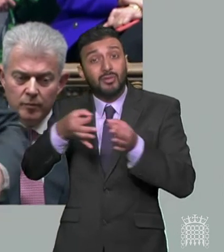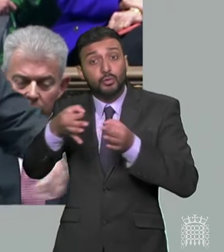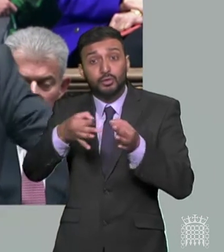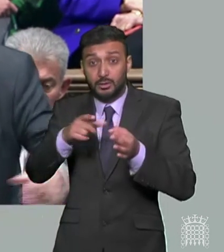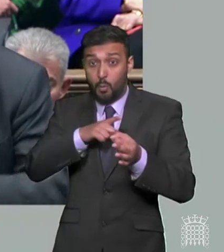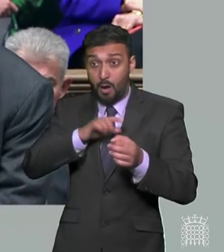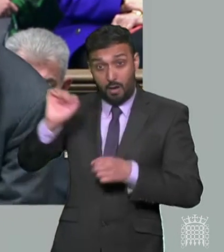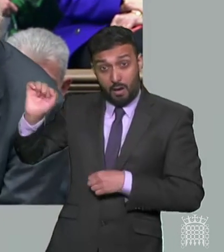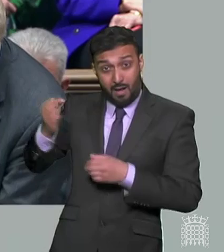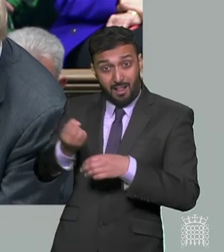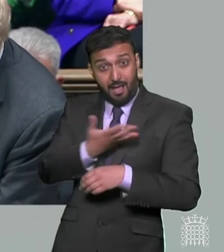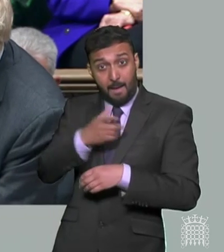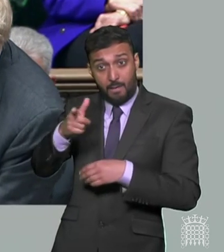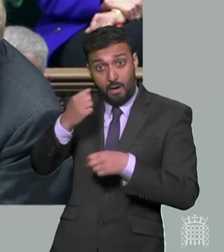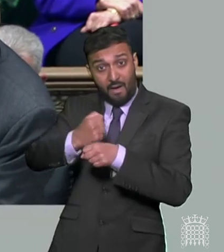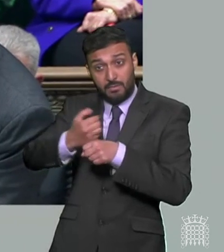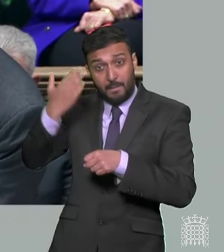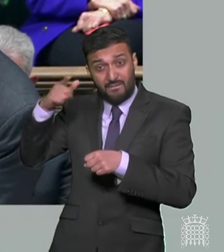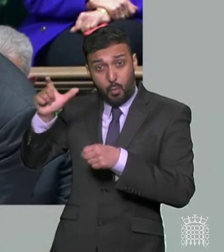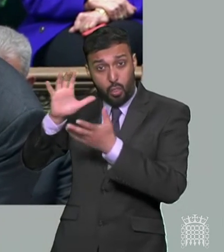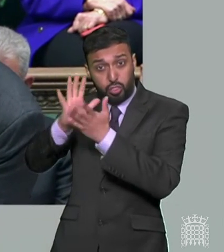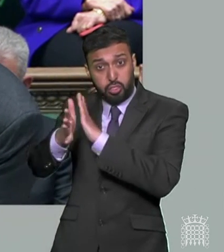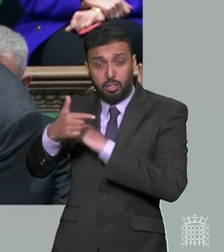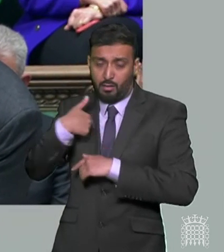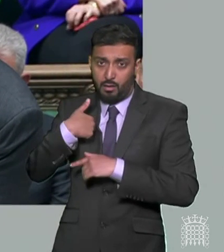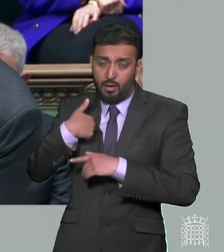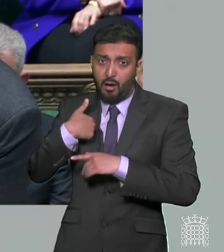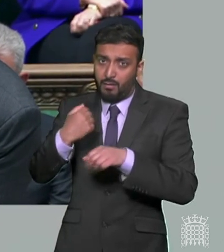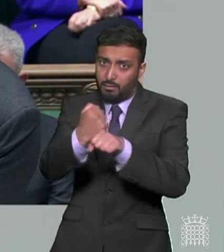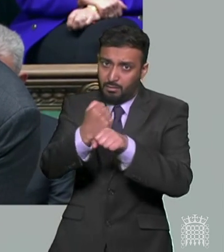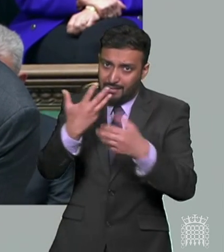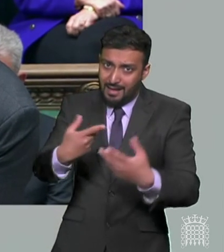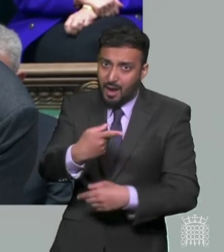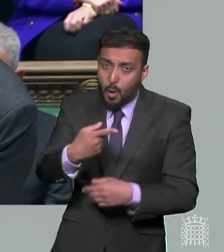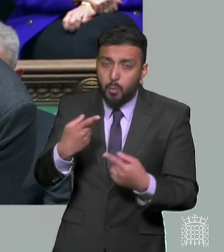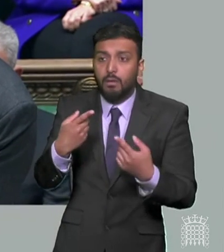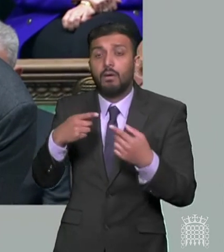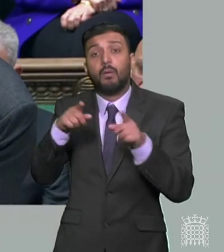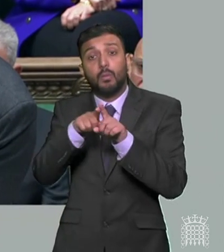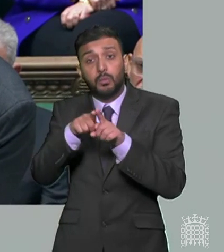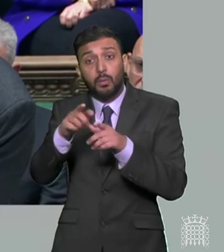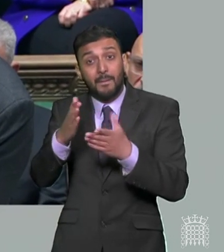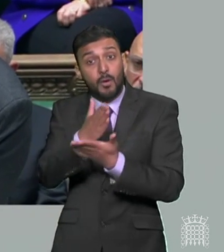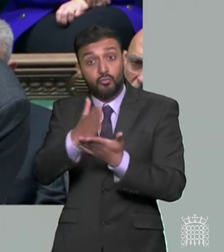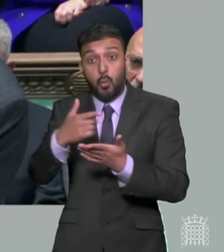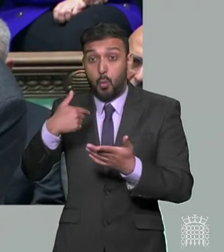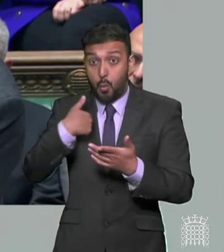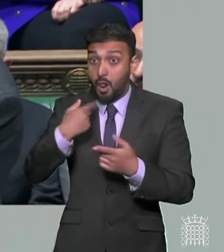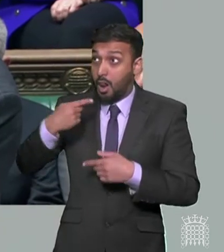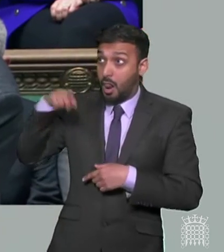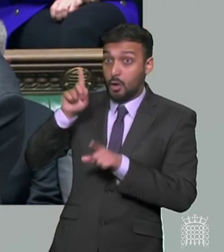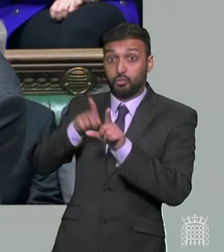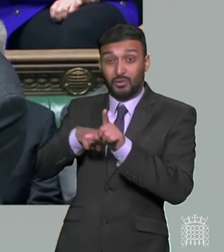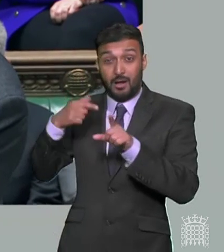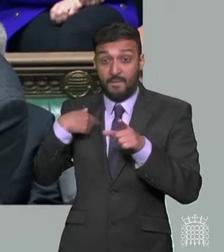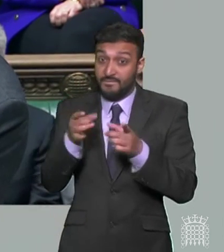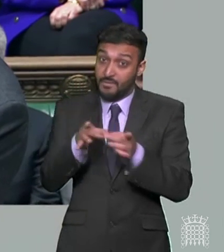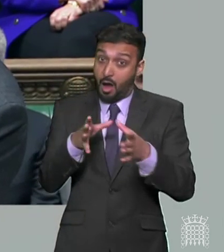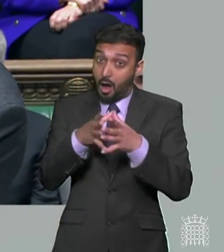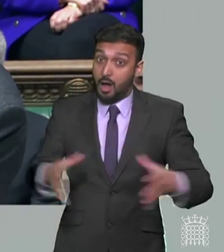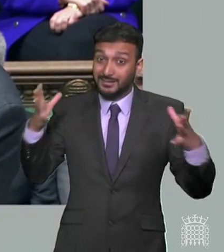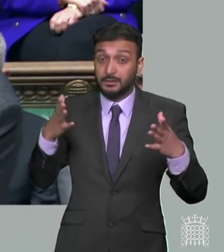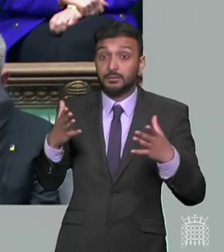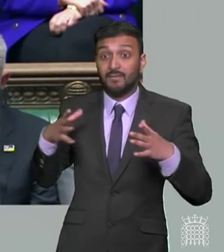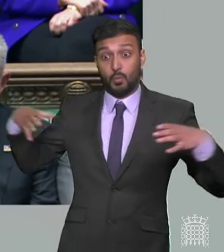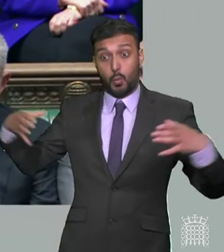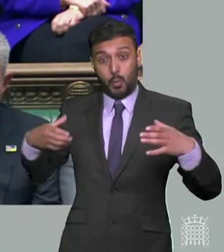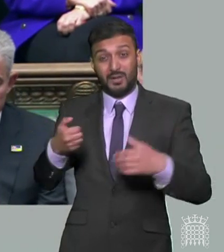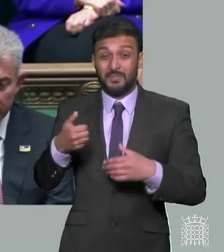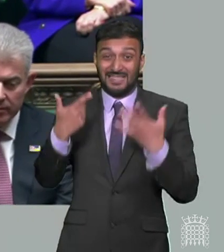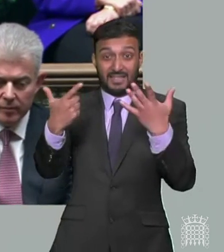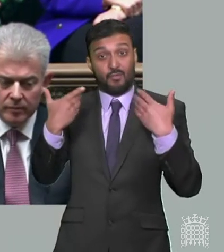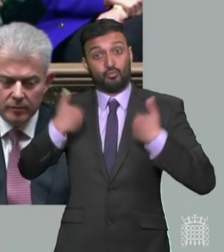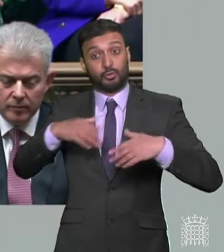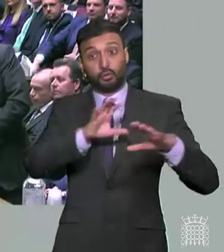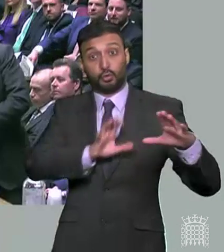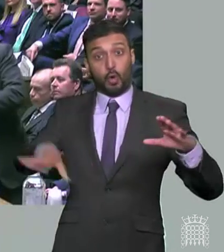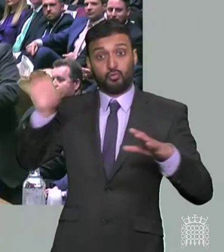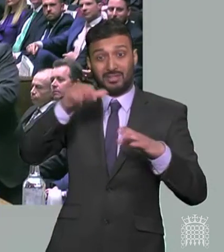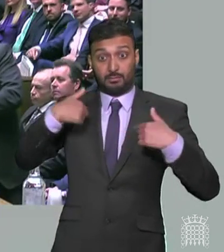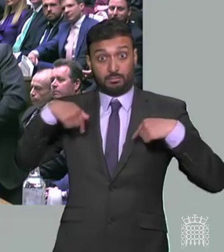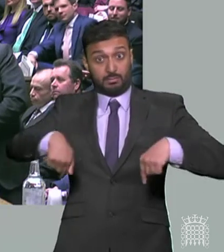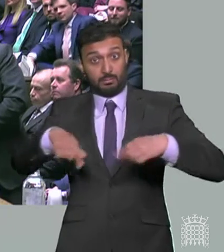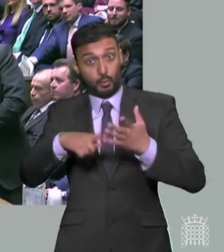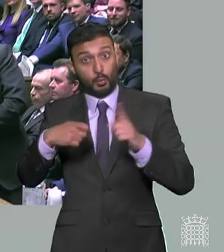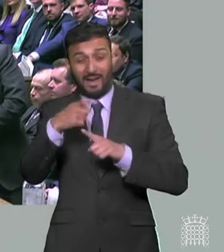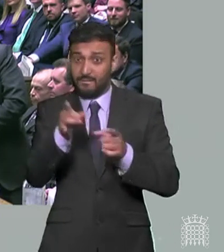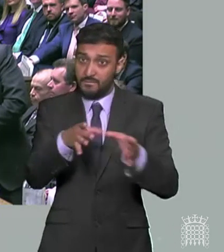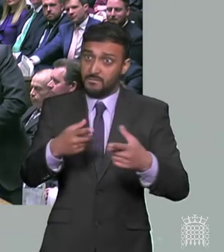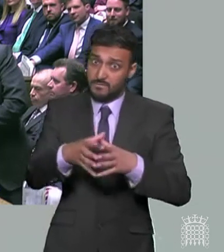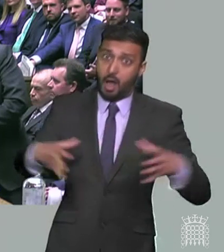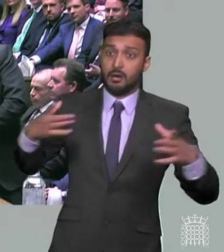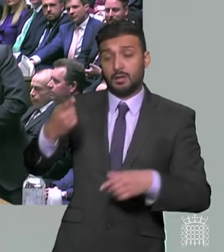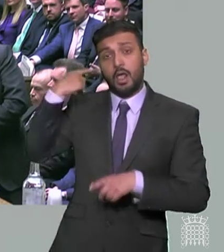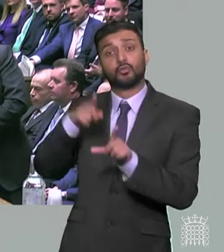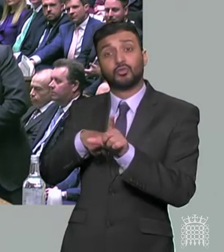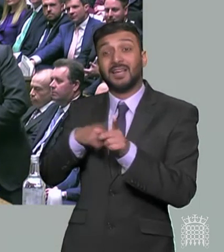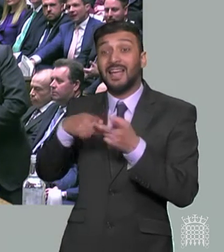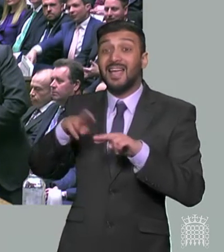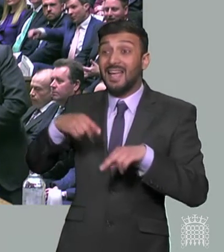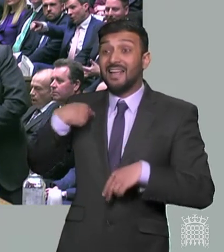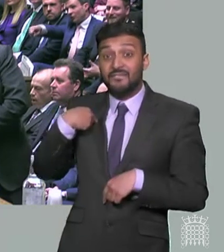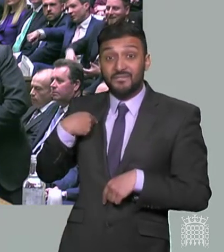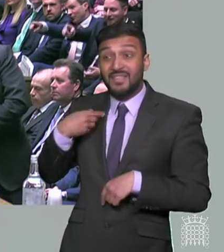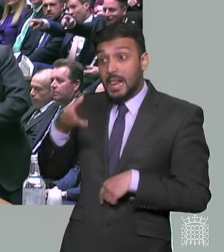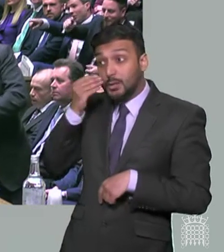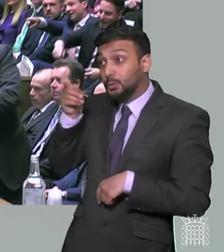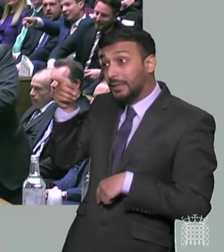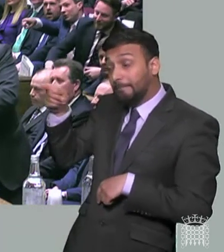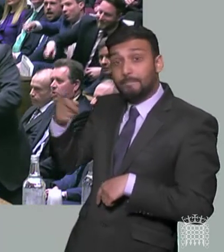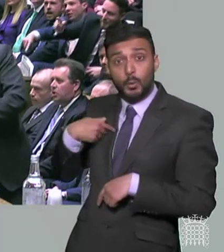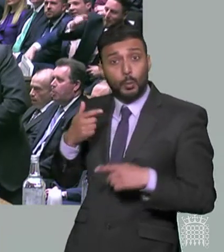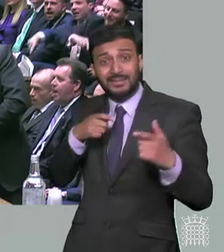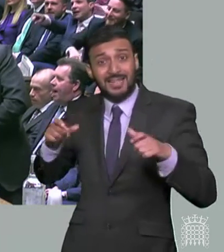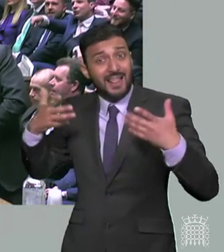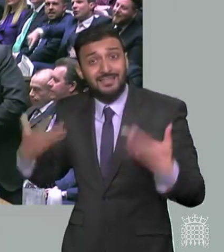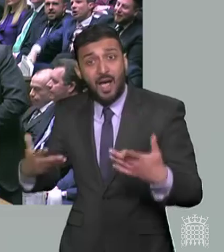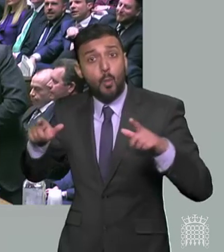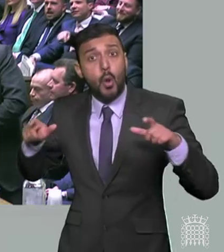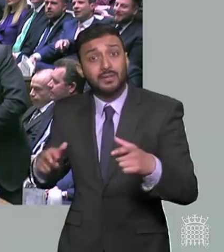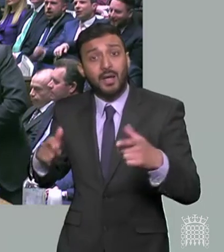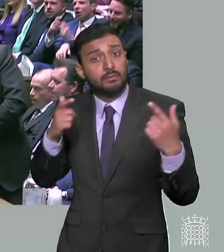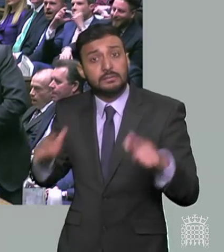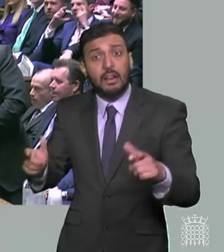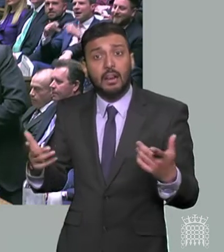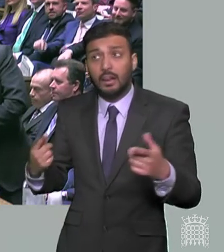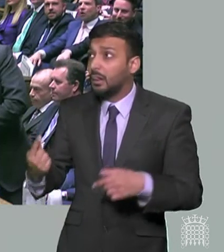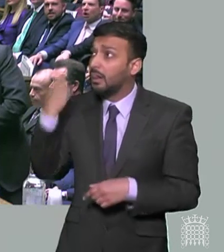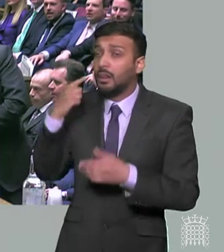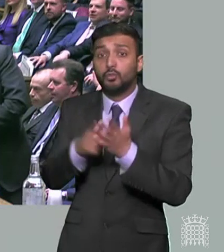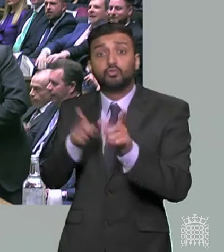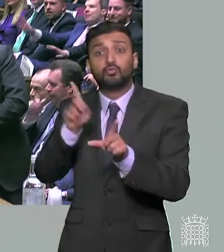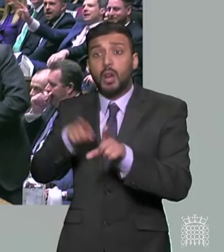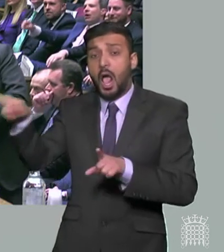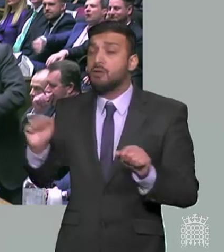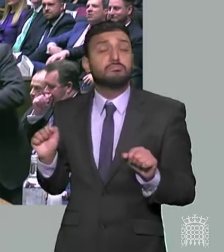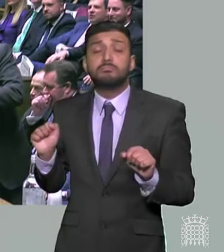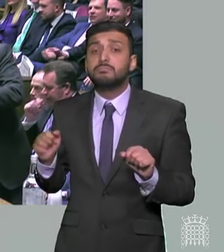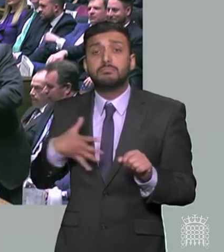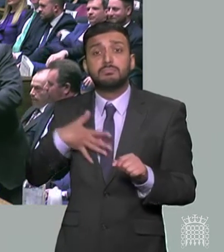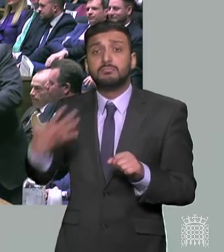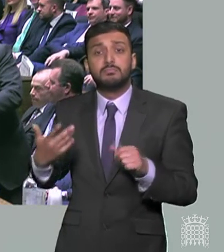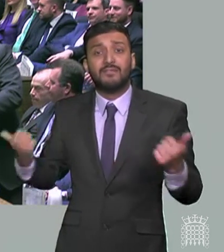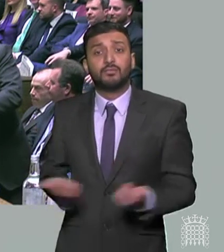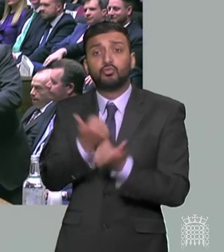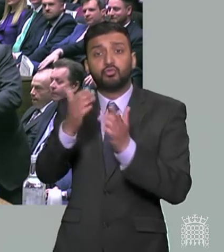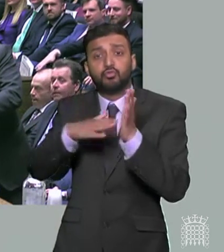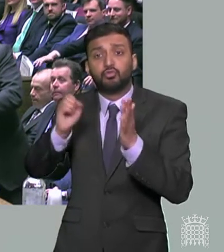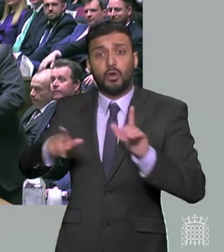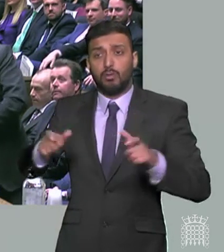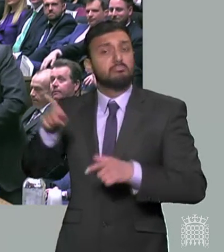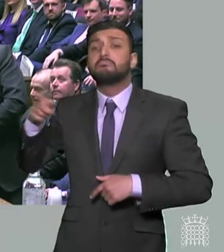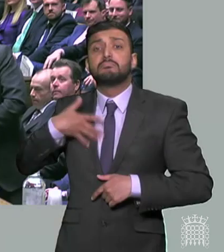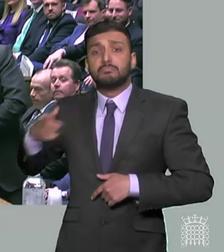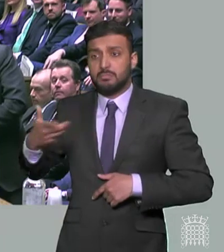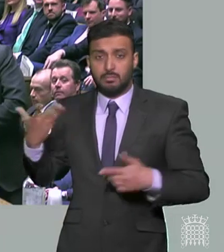Above all, we made sure that we had the fastest growth in the G7 last year, which would not have been possible if we had listened to him—frankly, had we listened to the right honourable and learned Gentleman, we would not have come out of lockdown in July last year.